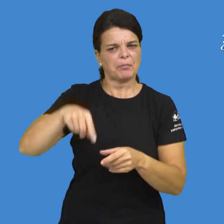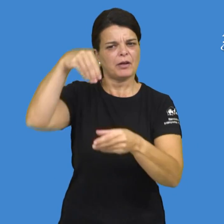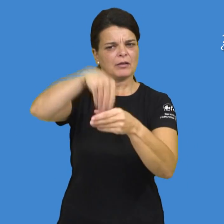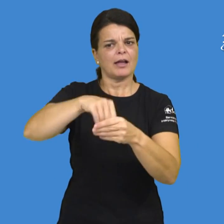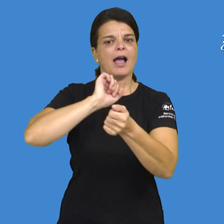dentro